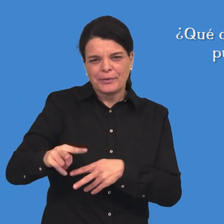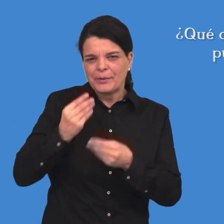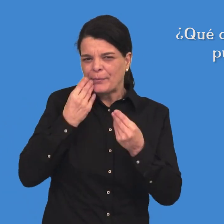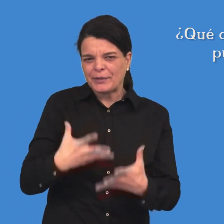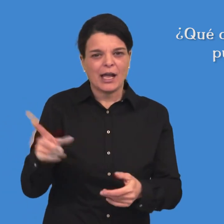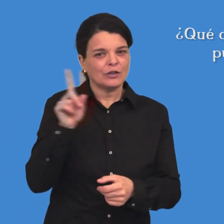bien